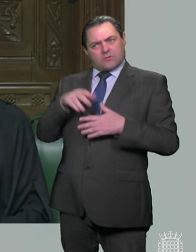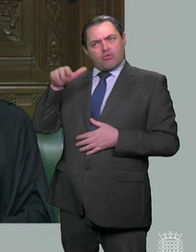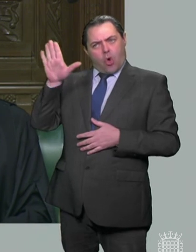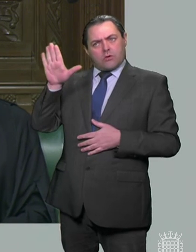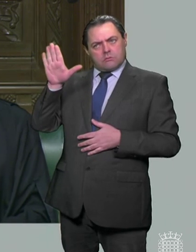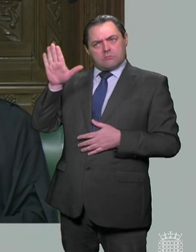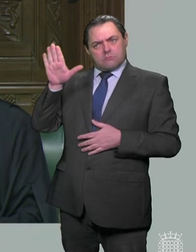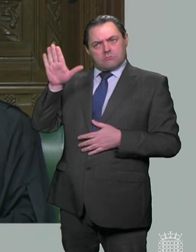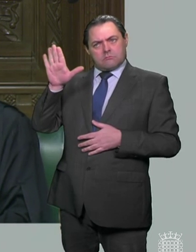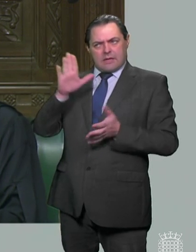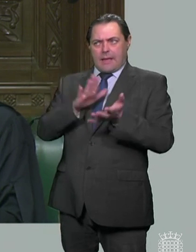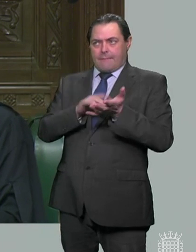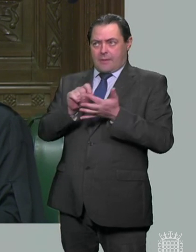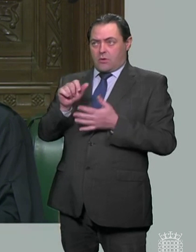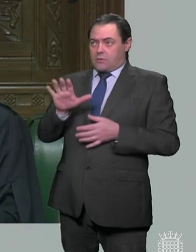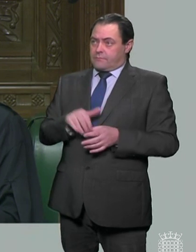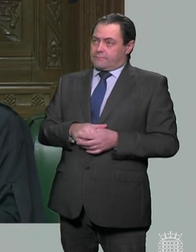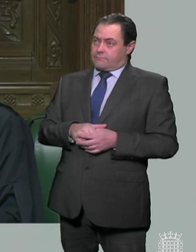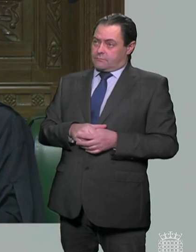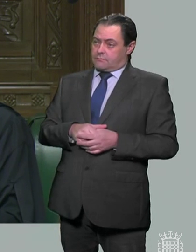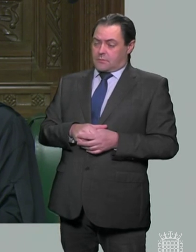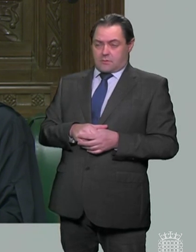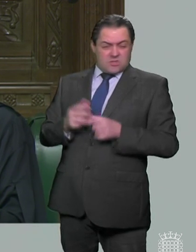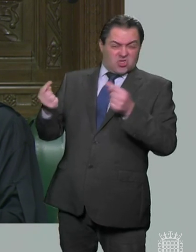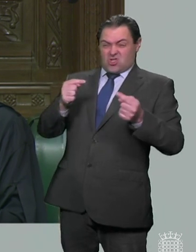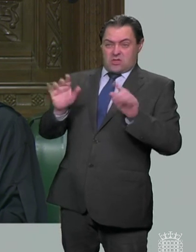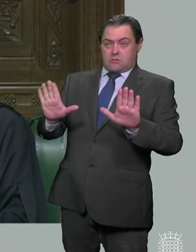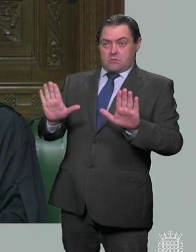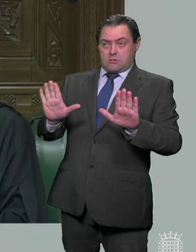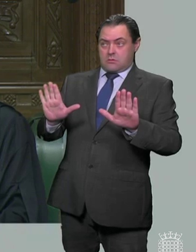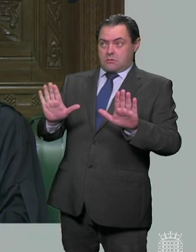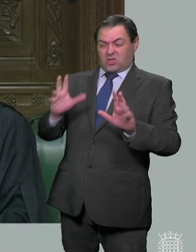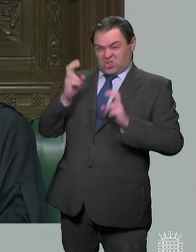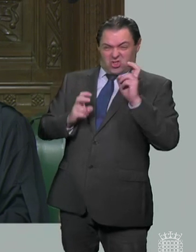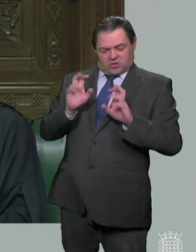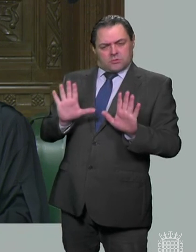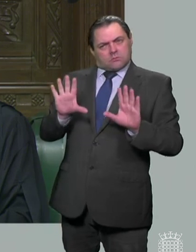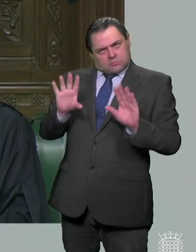I do not want each other to be shouted down.